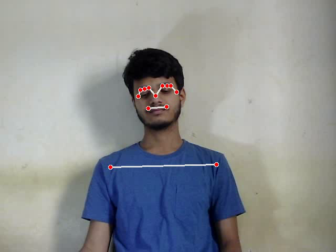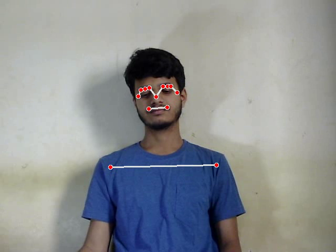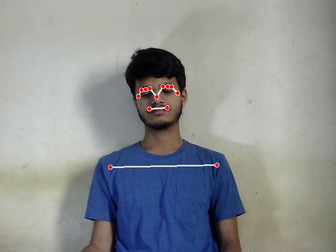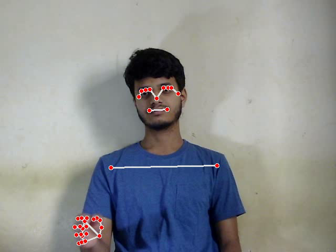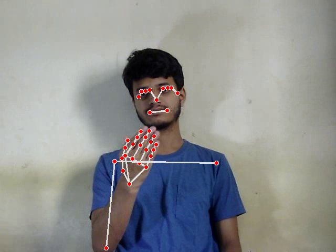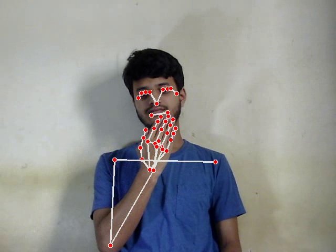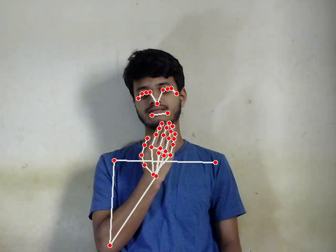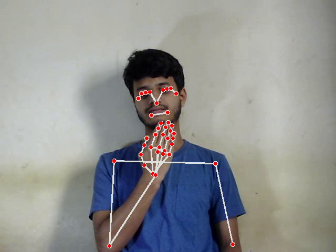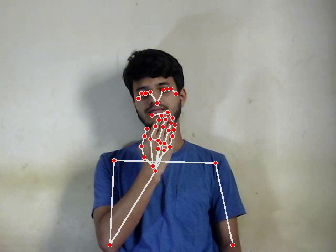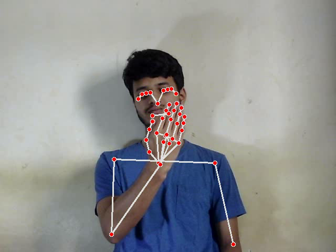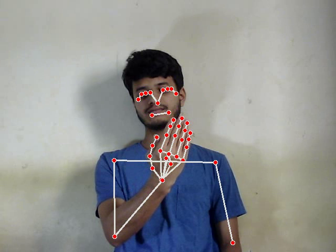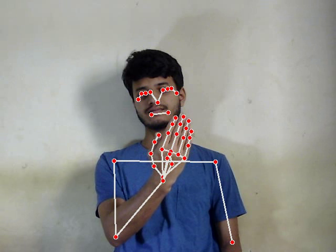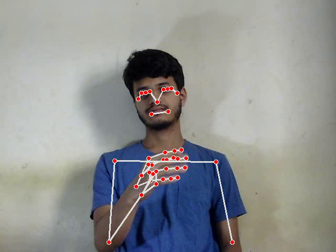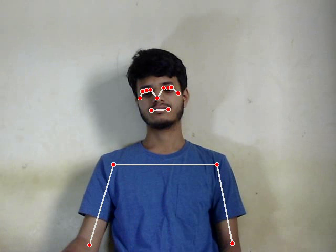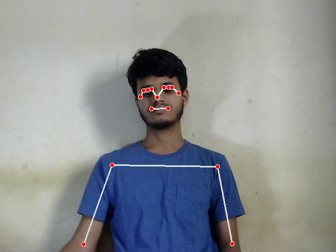thank you